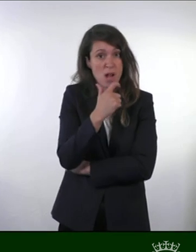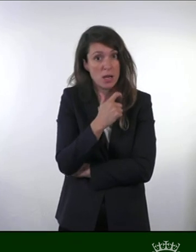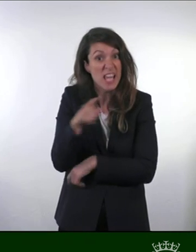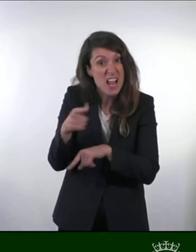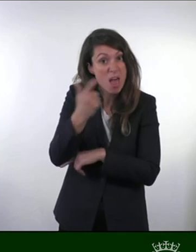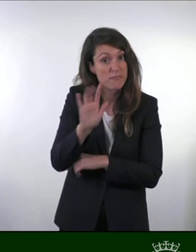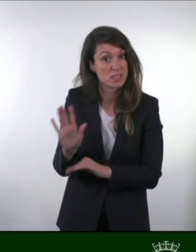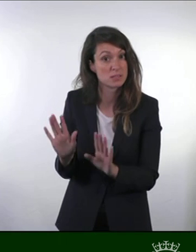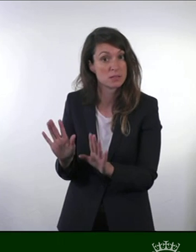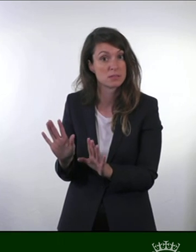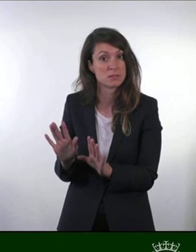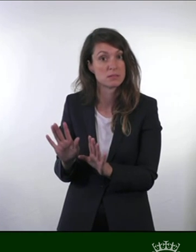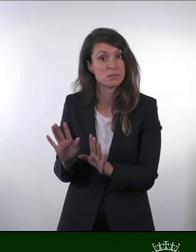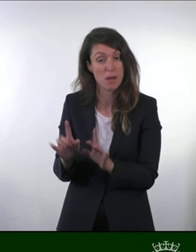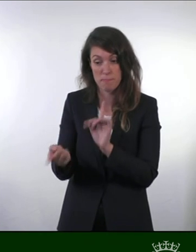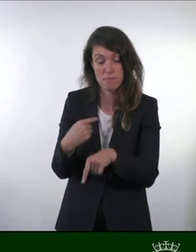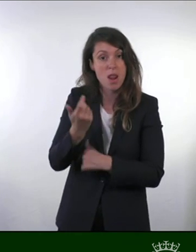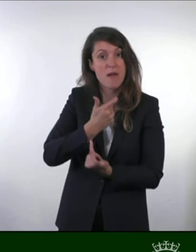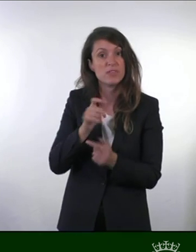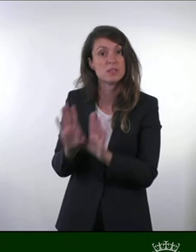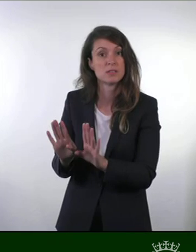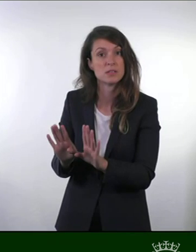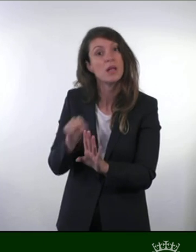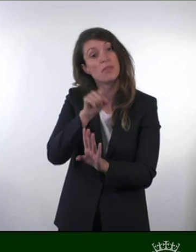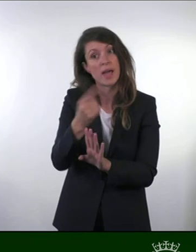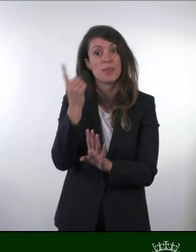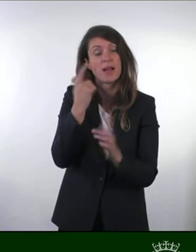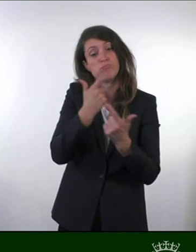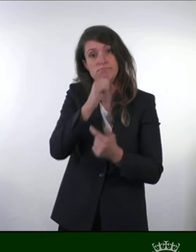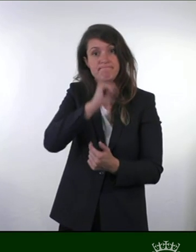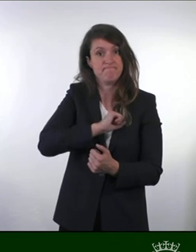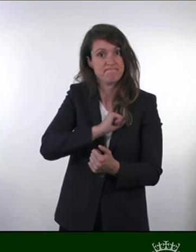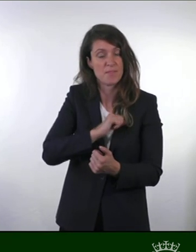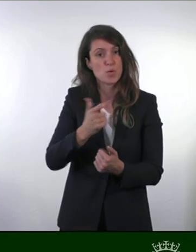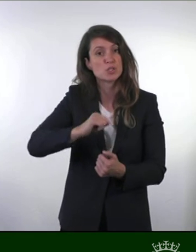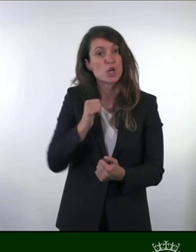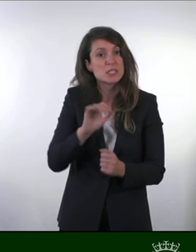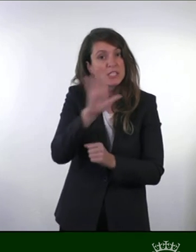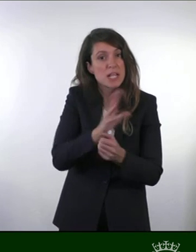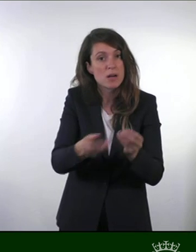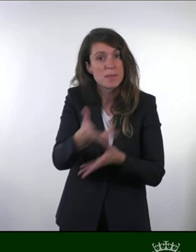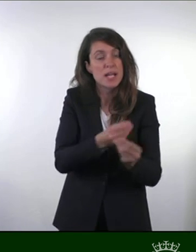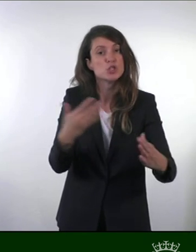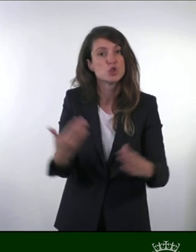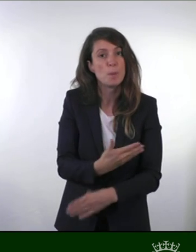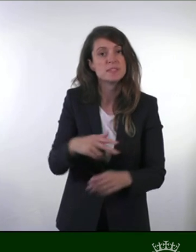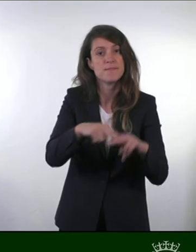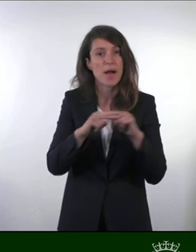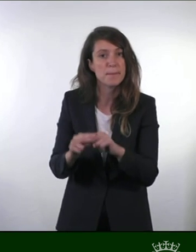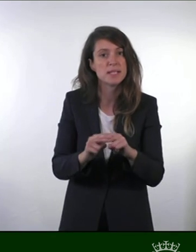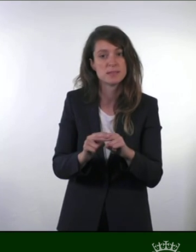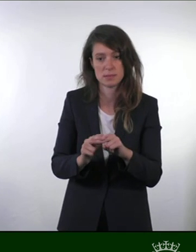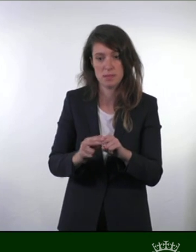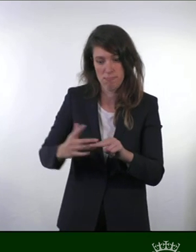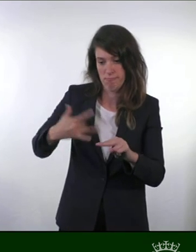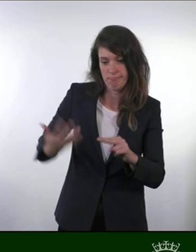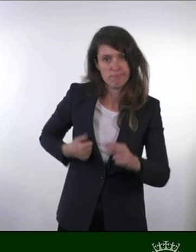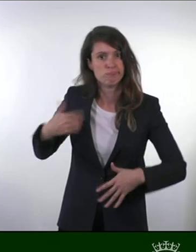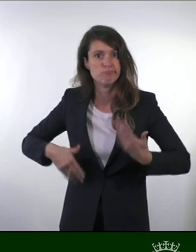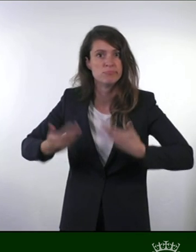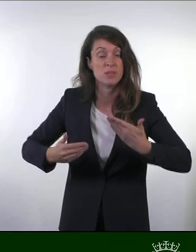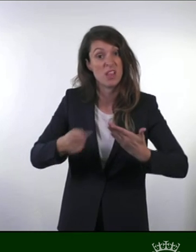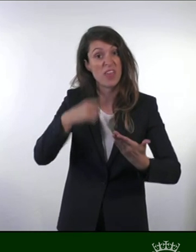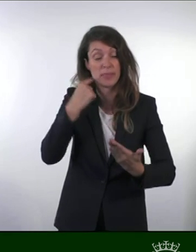That is what this Government think about funding for the Scottish economy, jobs, families and livelihoods: they think it is a joke.